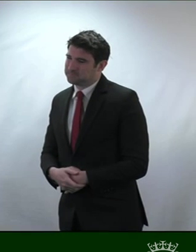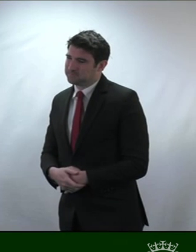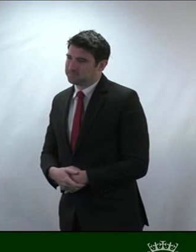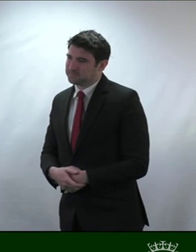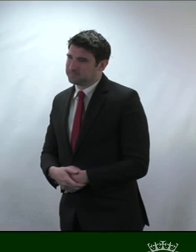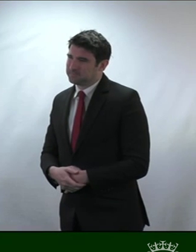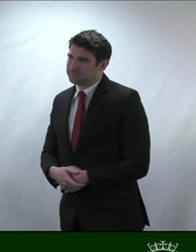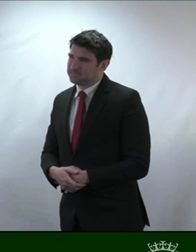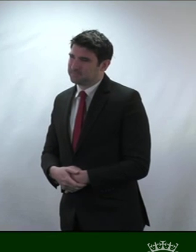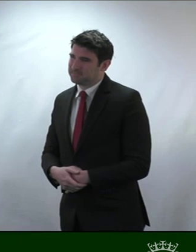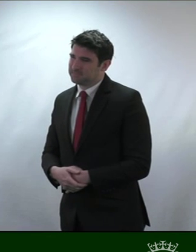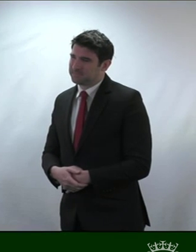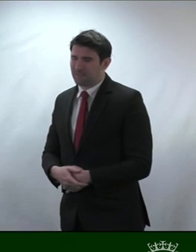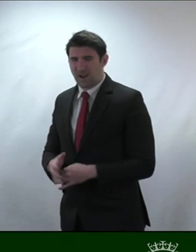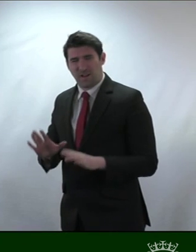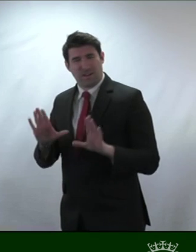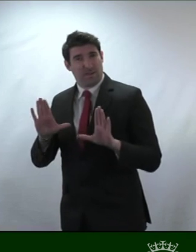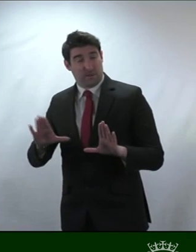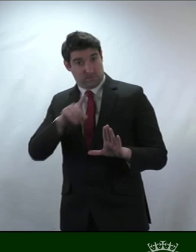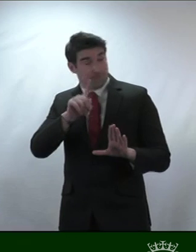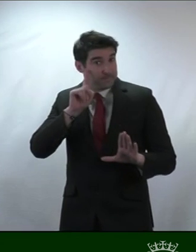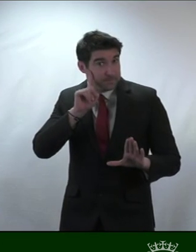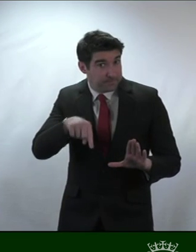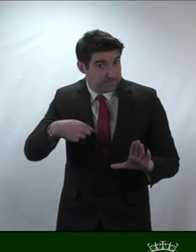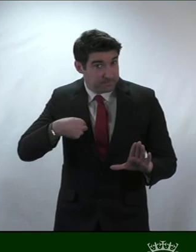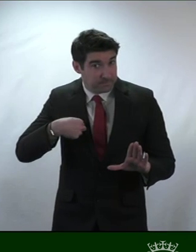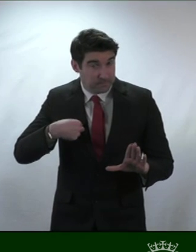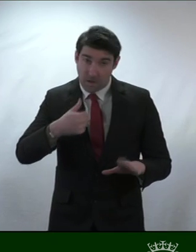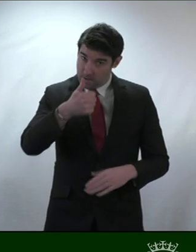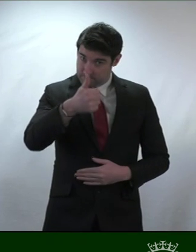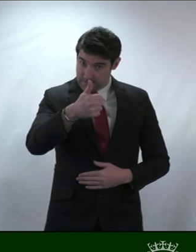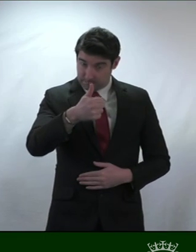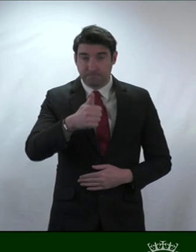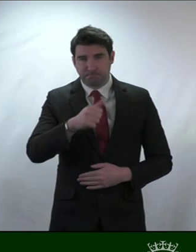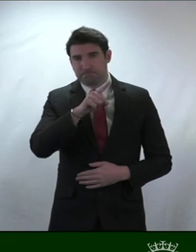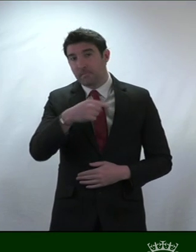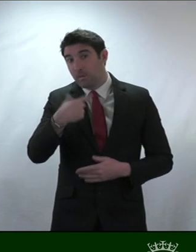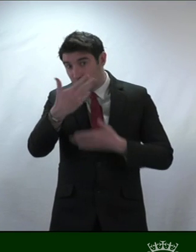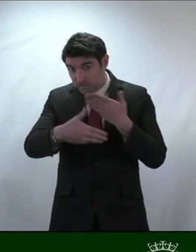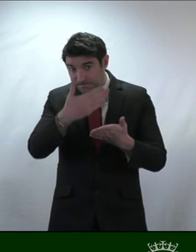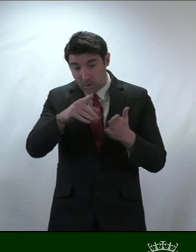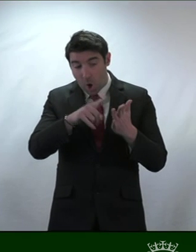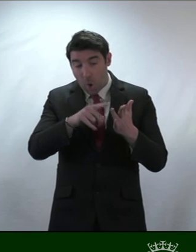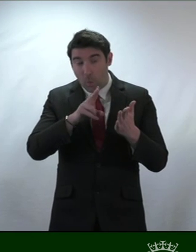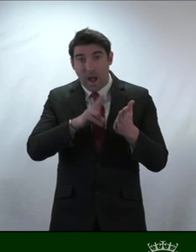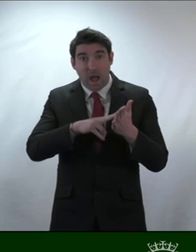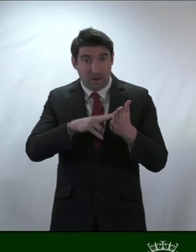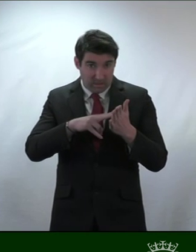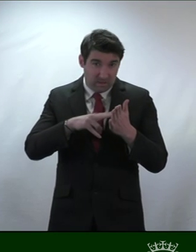If the Prime Minister will not listen to me, let me quote his own spending watchdog, the Office for Budget Responsibility.